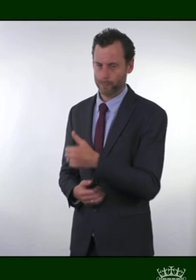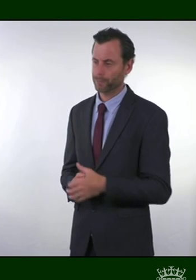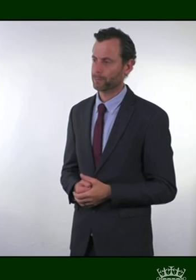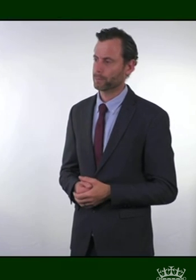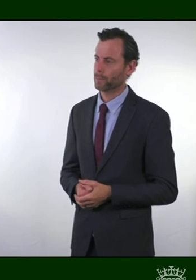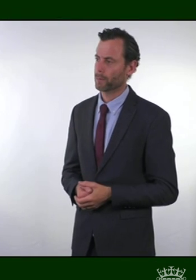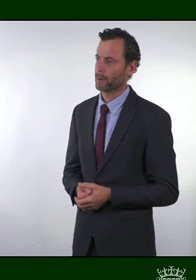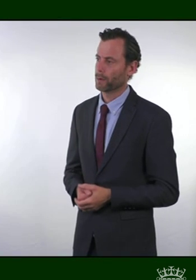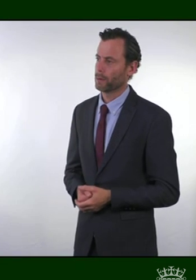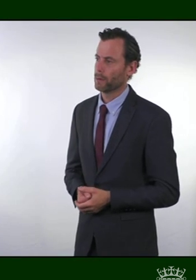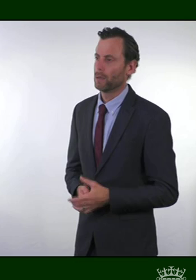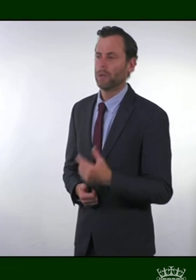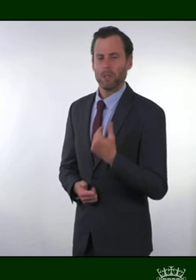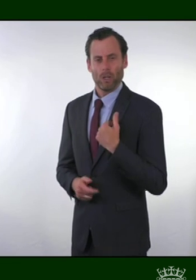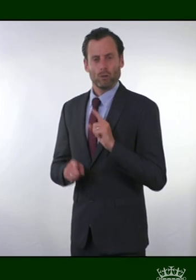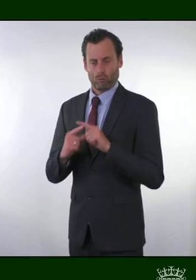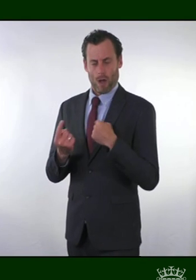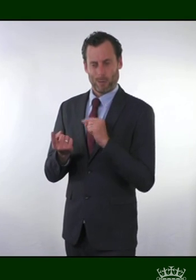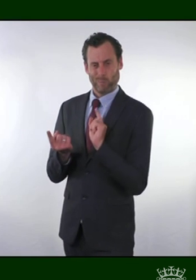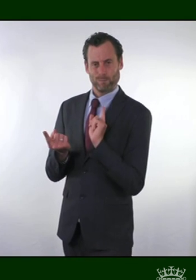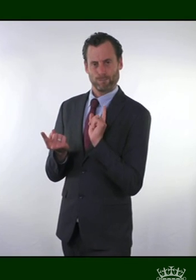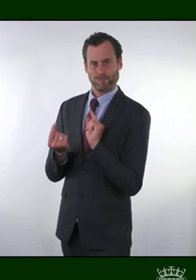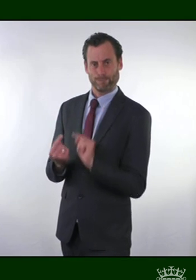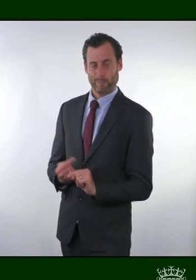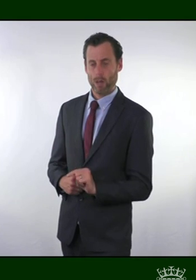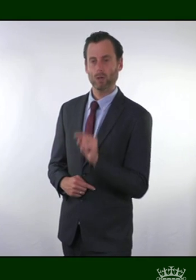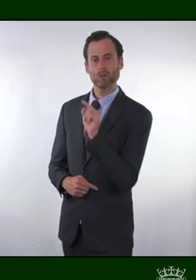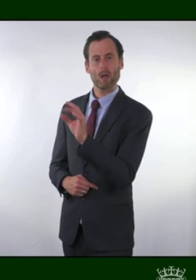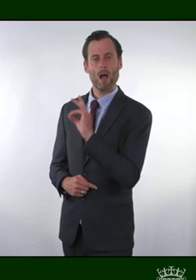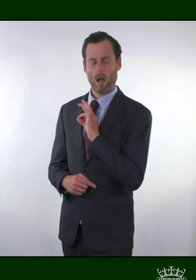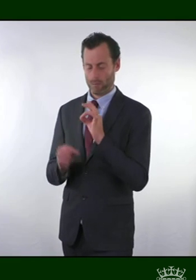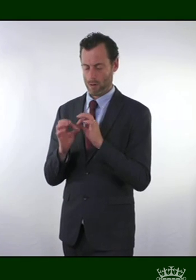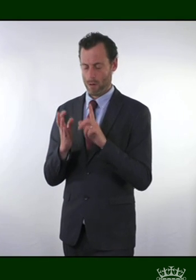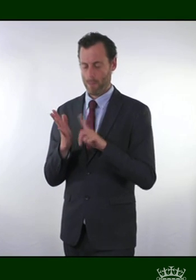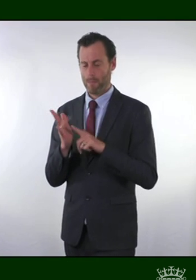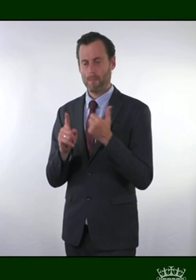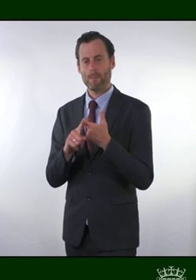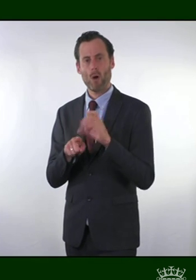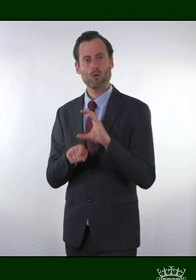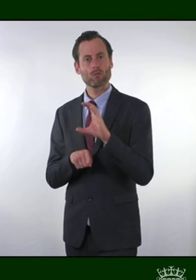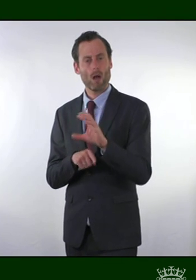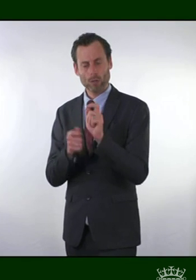I will run through them as quickly as I can. She asked about the block grant adjustment.